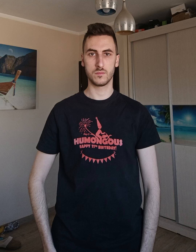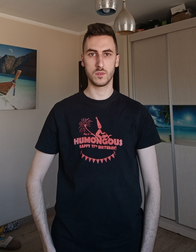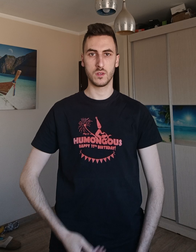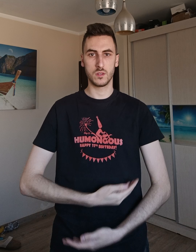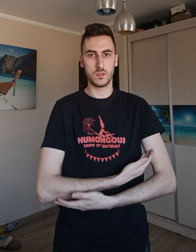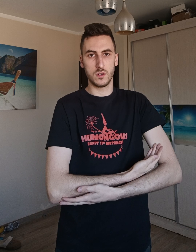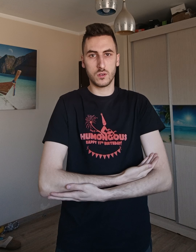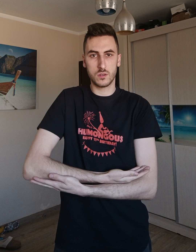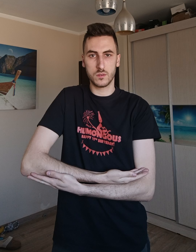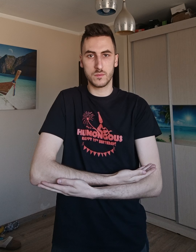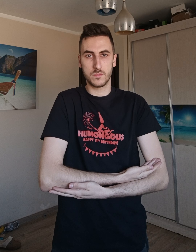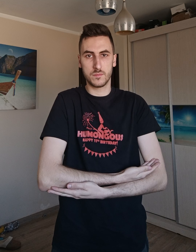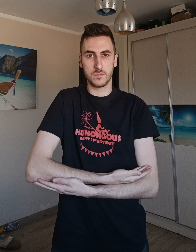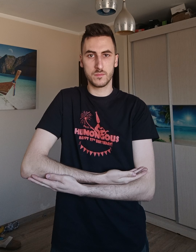תינוק